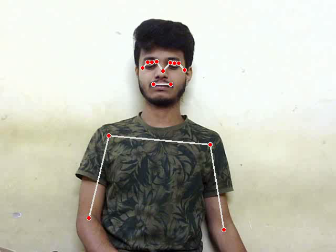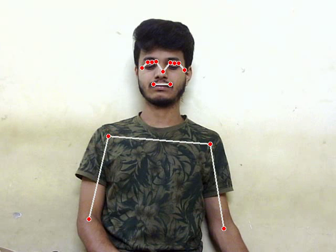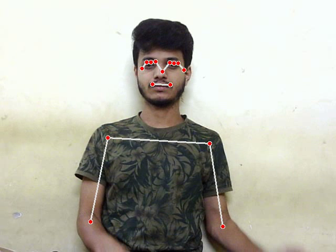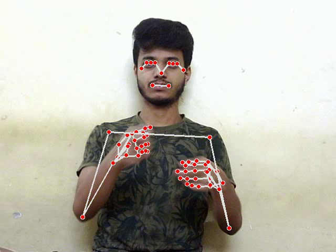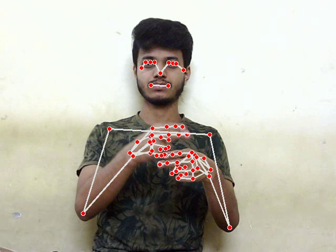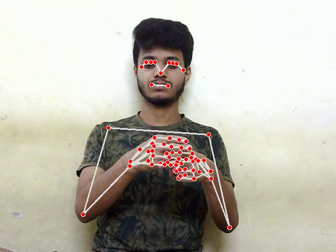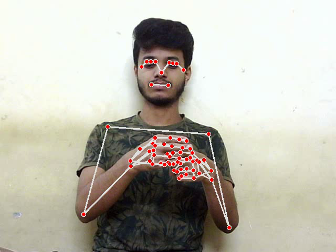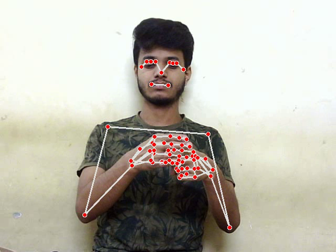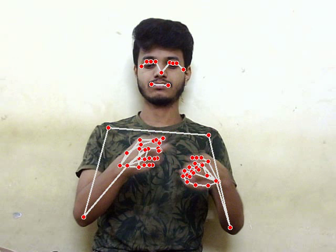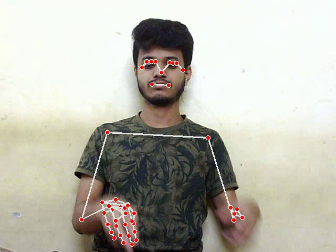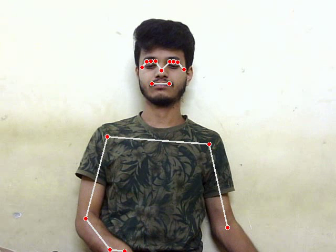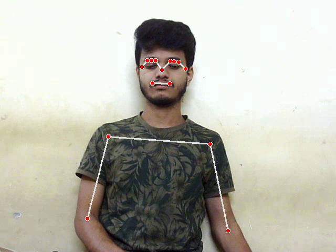name